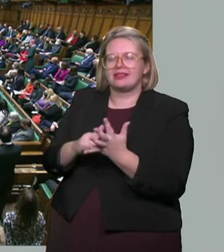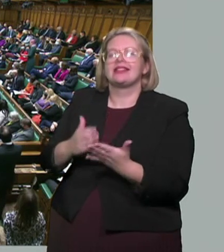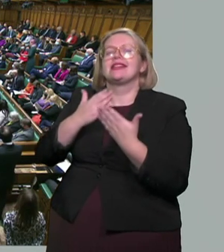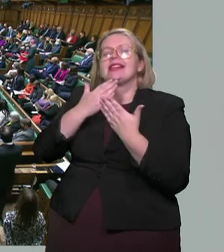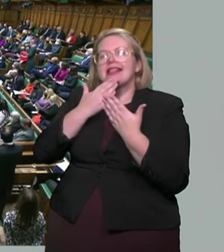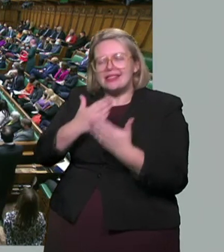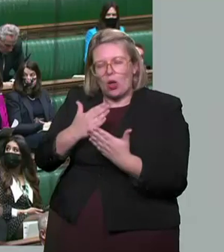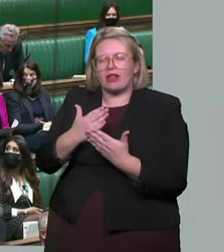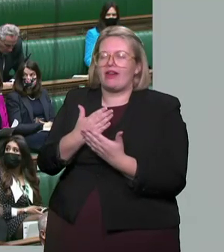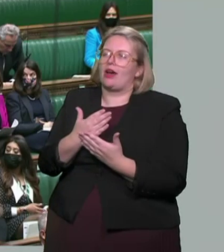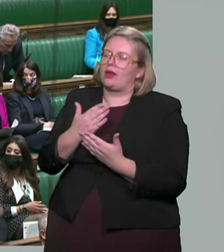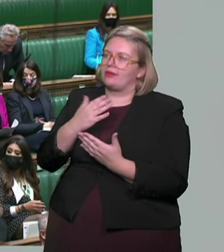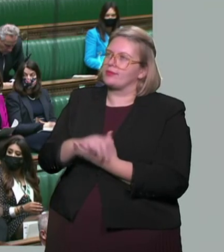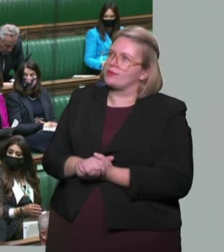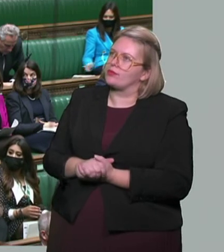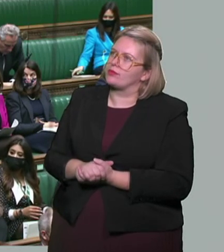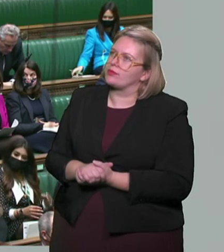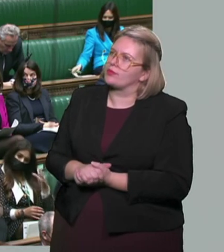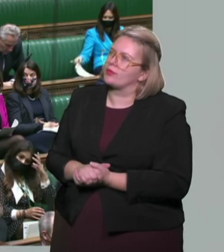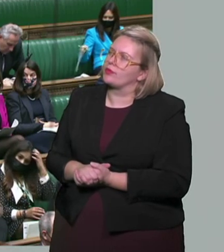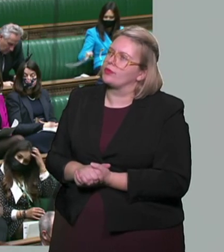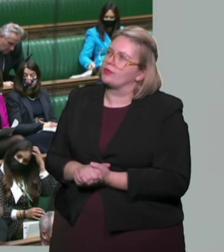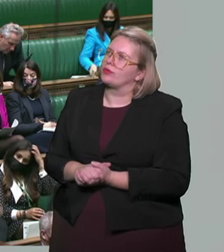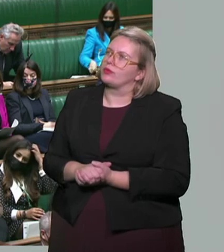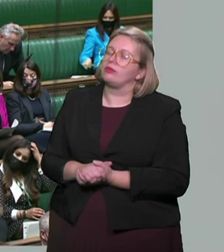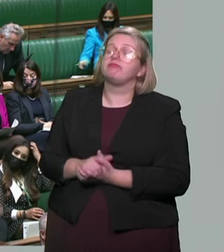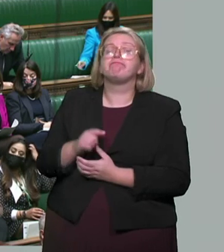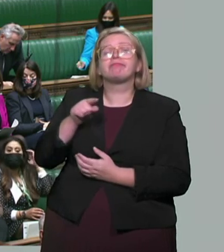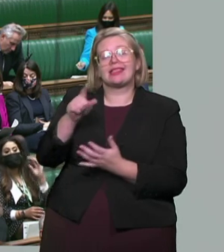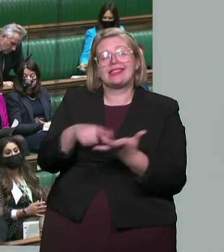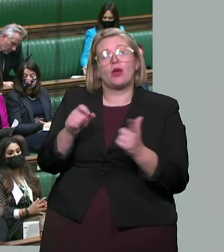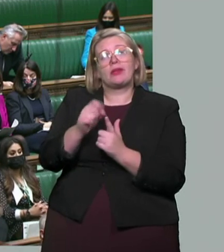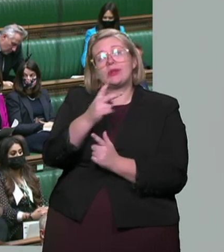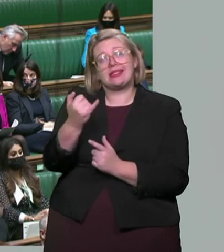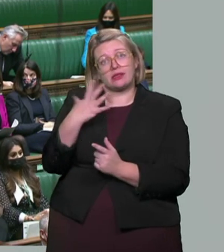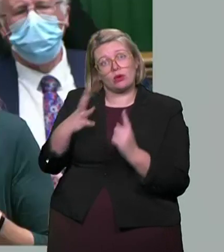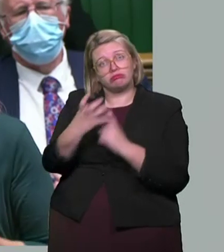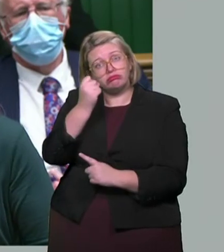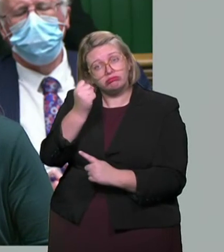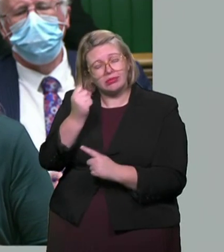If COP26 is to be successful, people must be at the heart of our net zero emissions strategy.